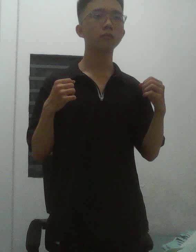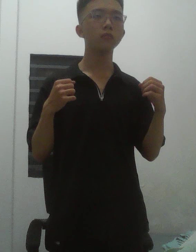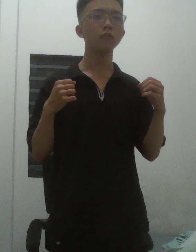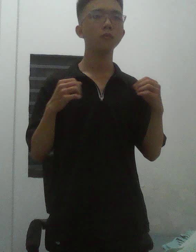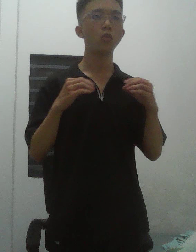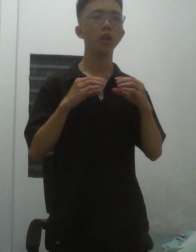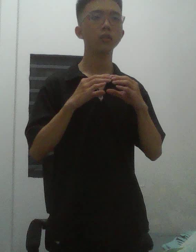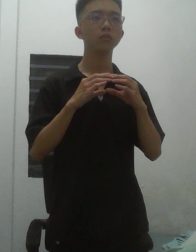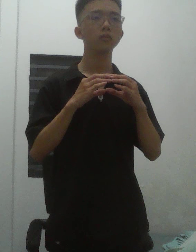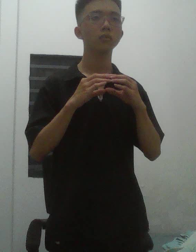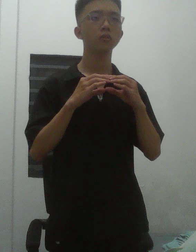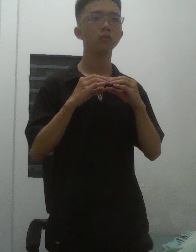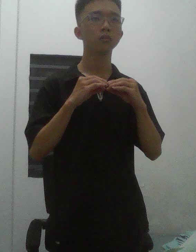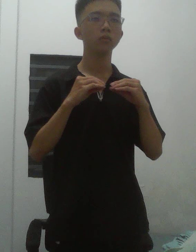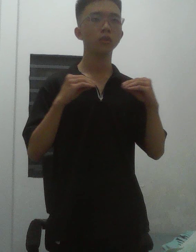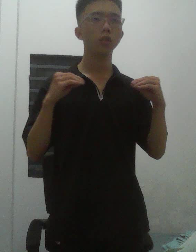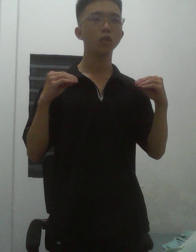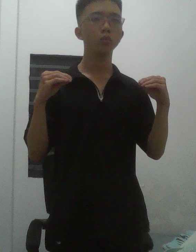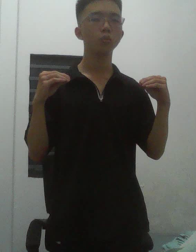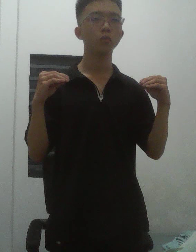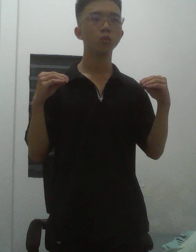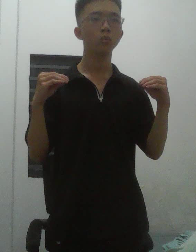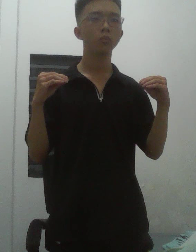nhieu